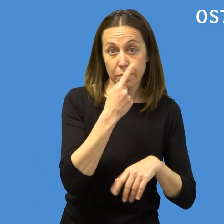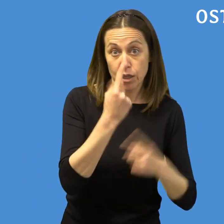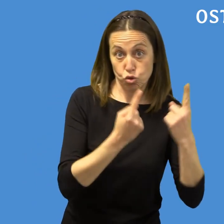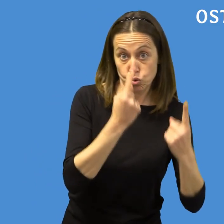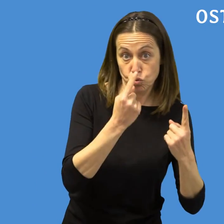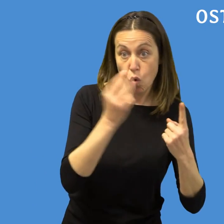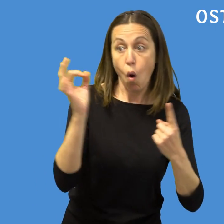alguno